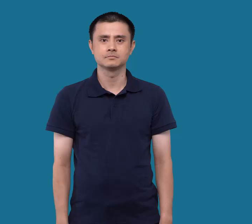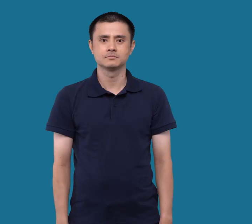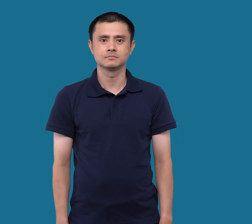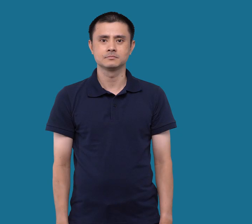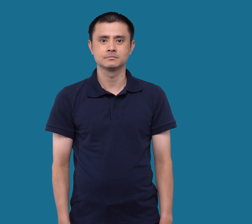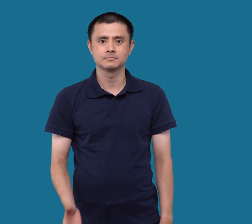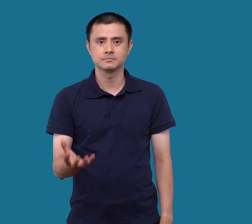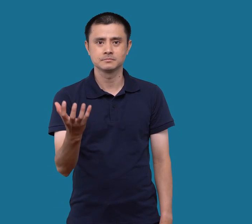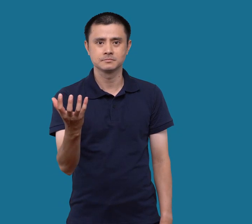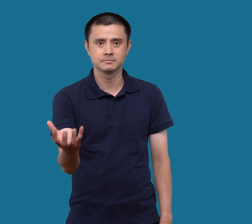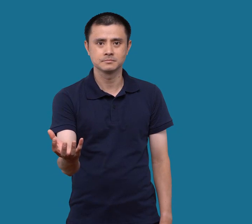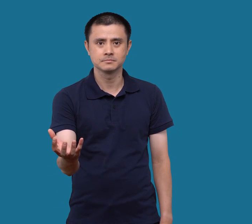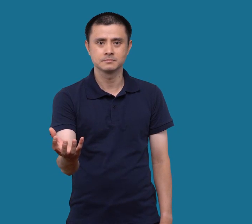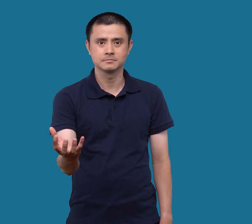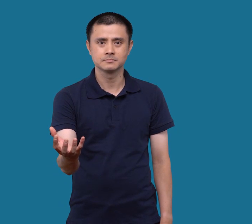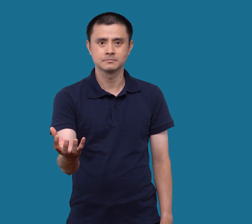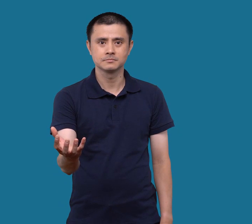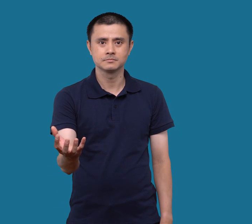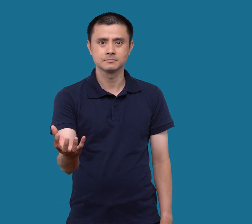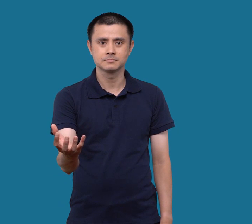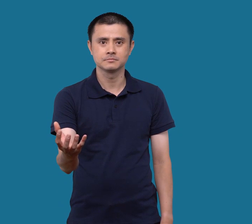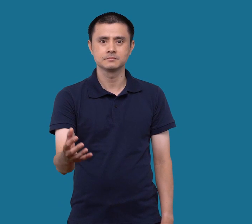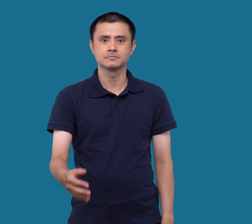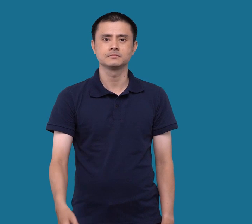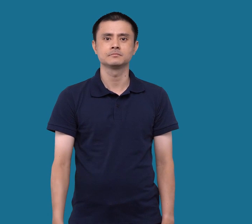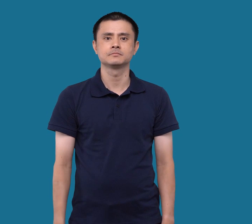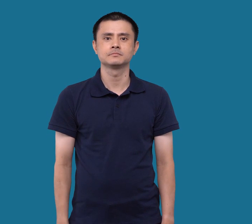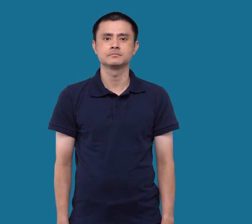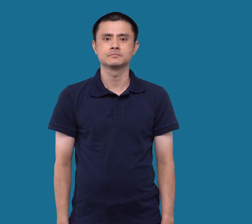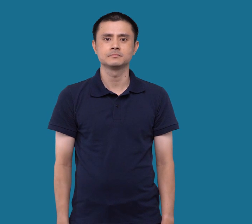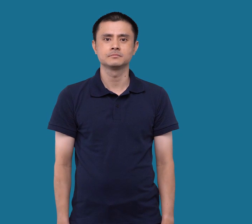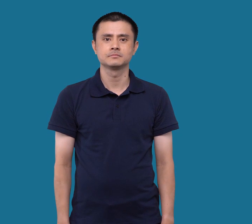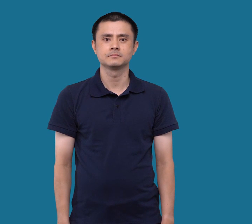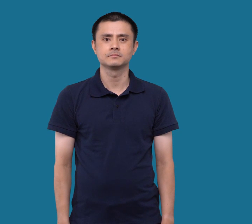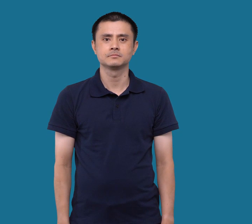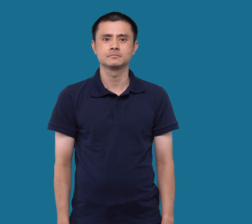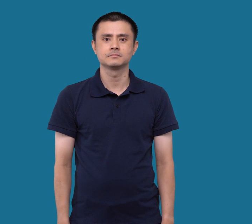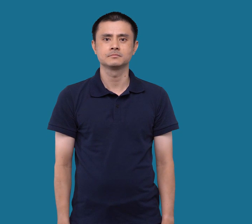bát